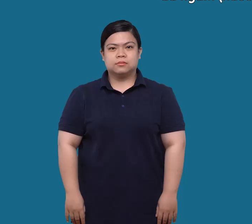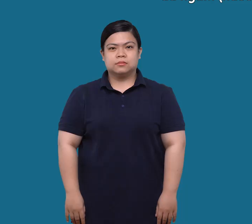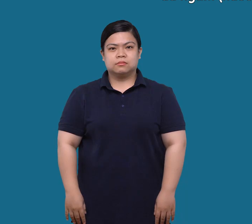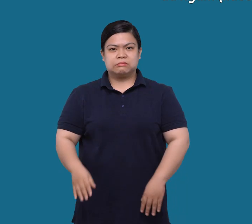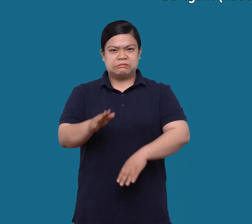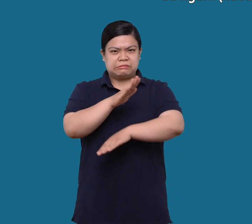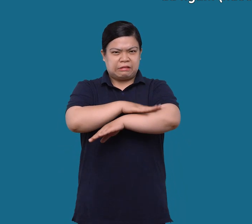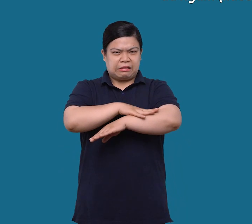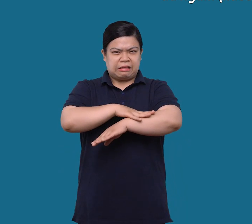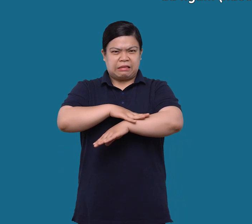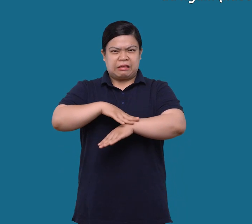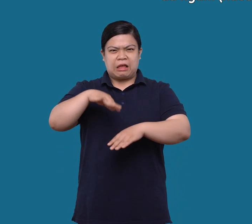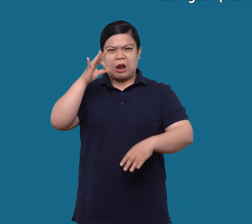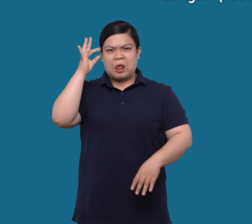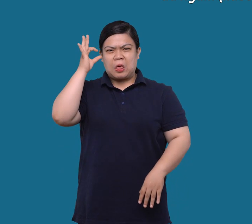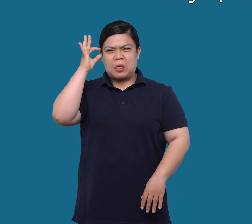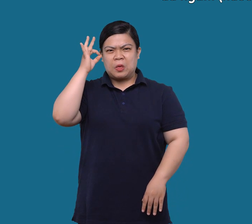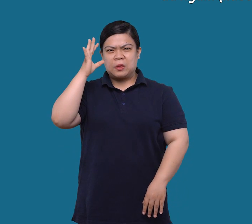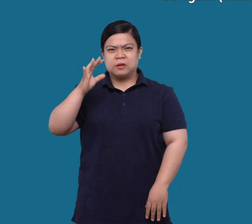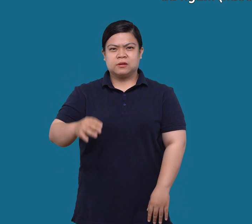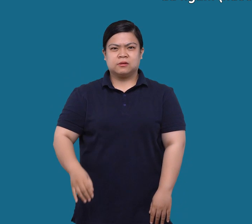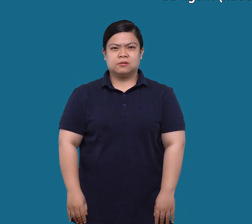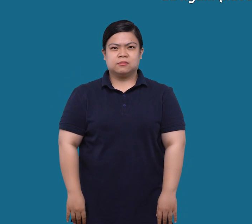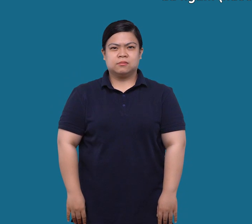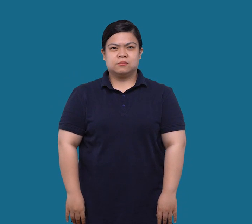da ngăm (nước da ngăm đen)